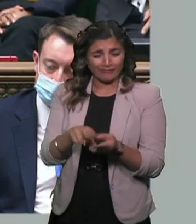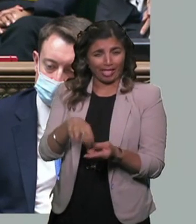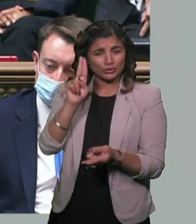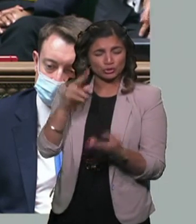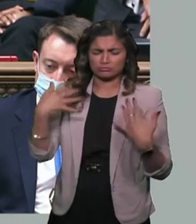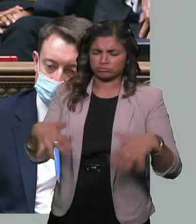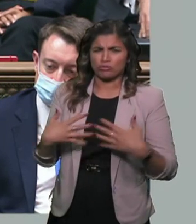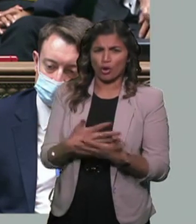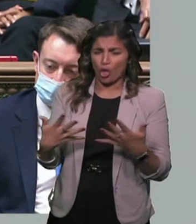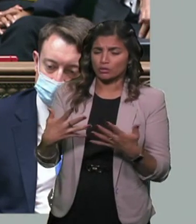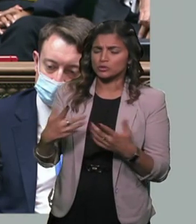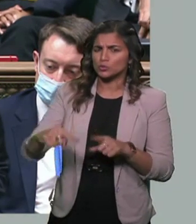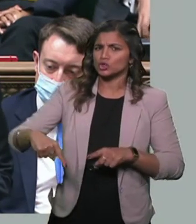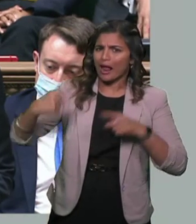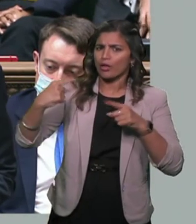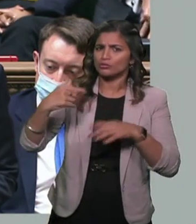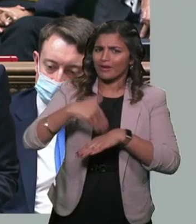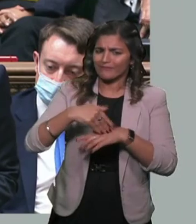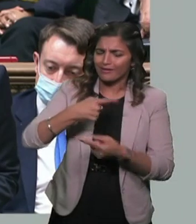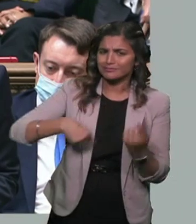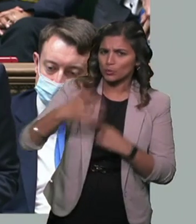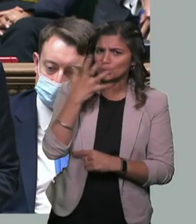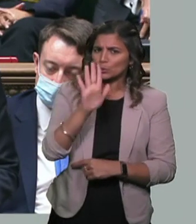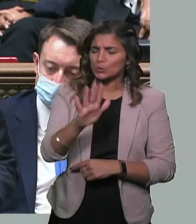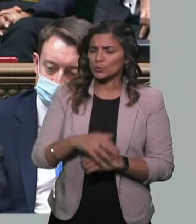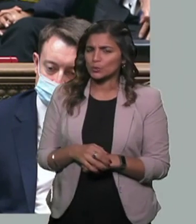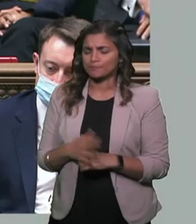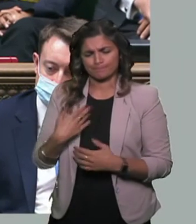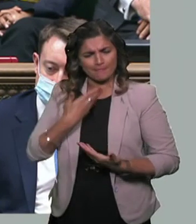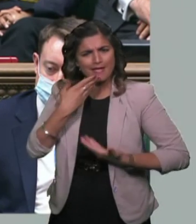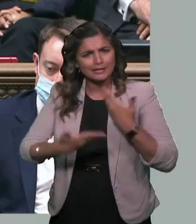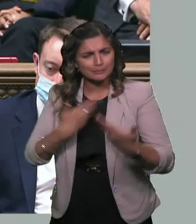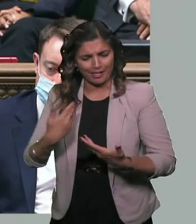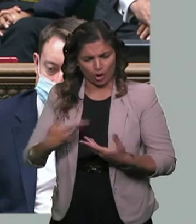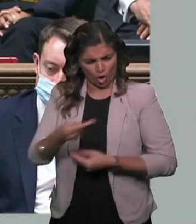Let me begin by carefully explaining what is happening in our economy and why.